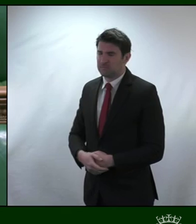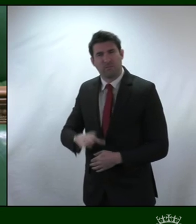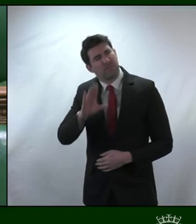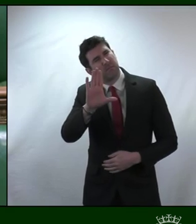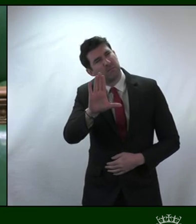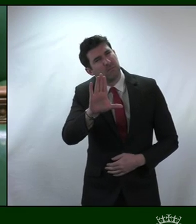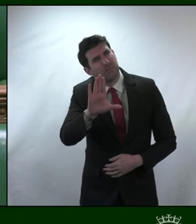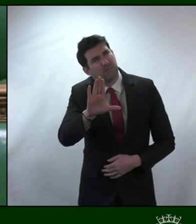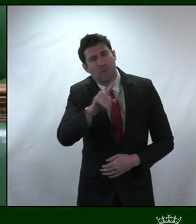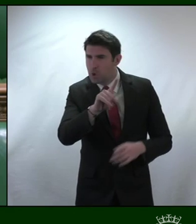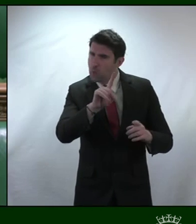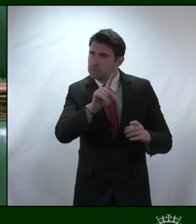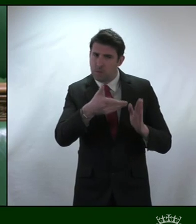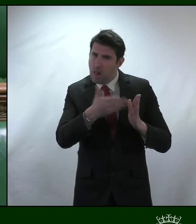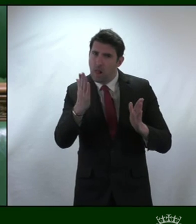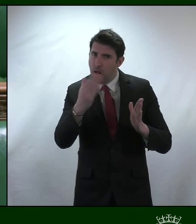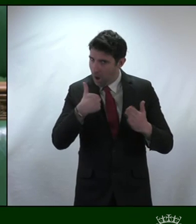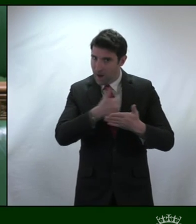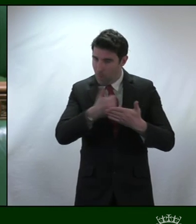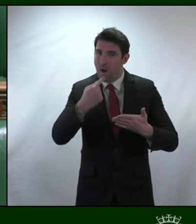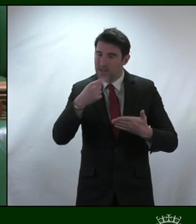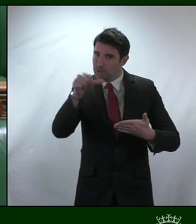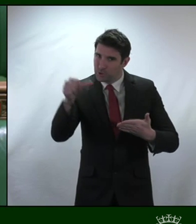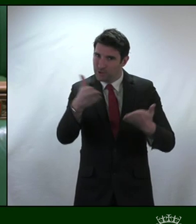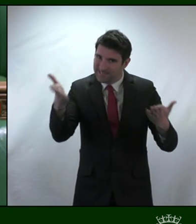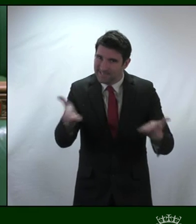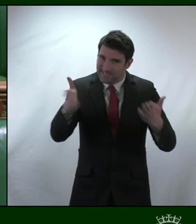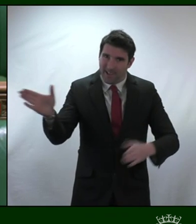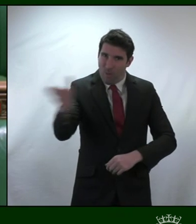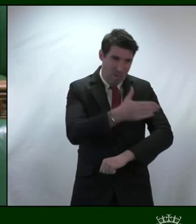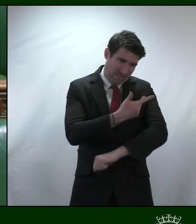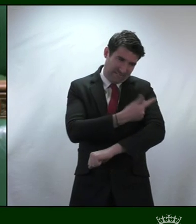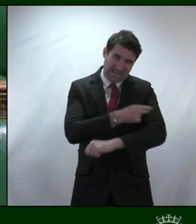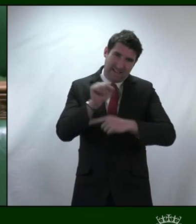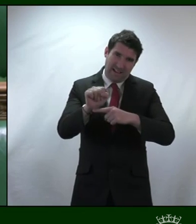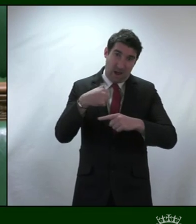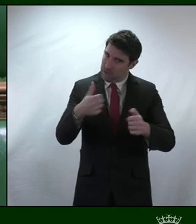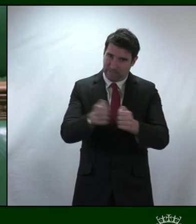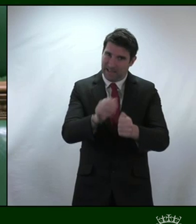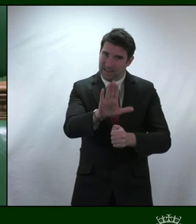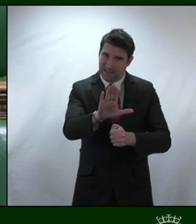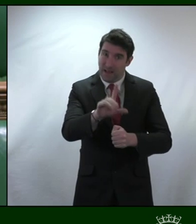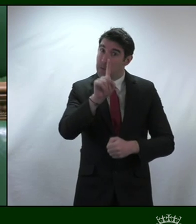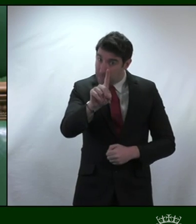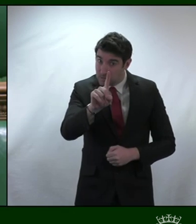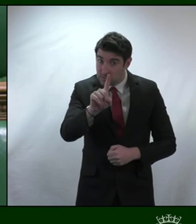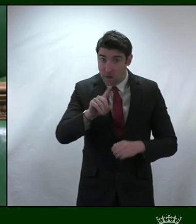The Prime Minister is avoiding the issue. In some places, the infection rate has gone up 70% in the last seven days.